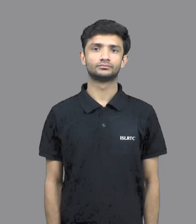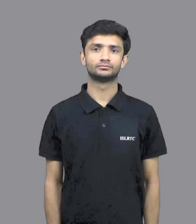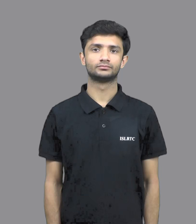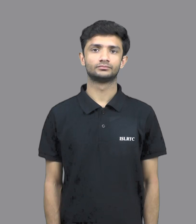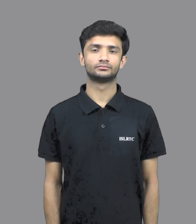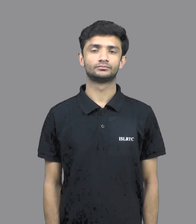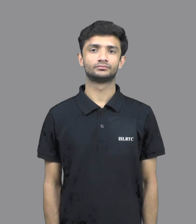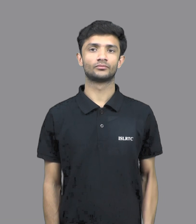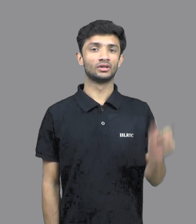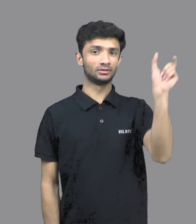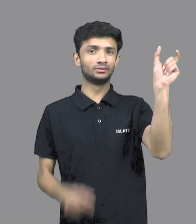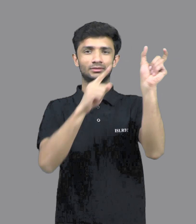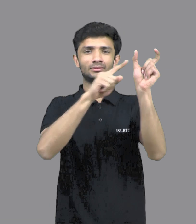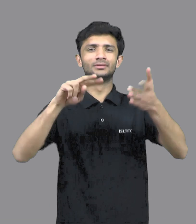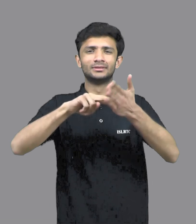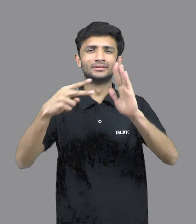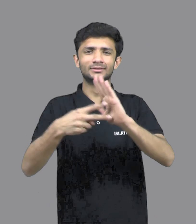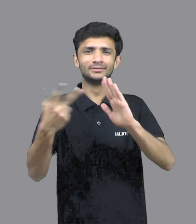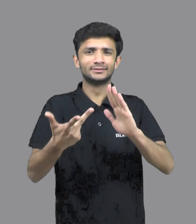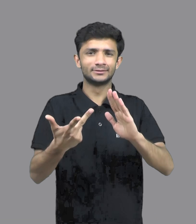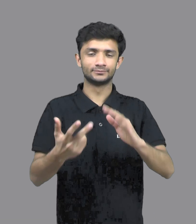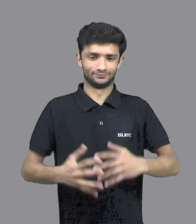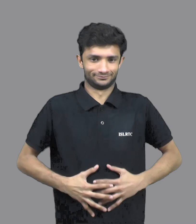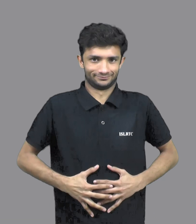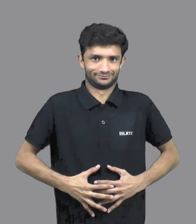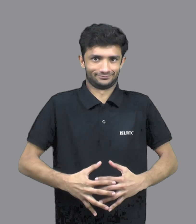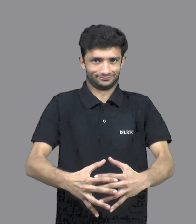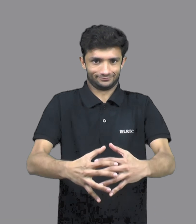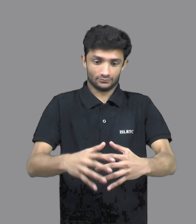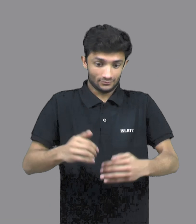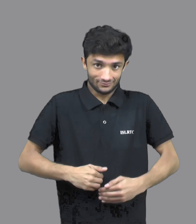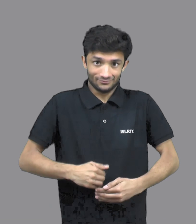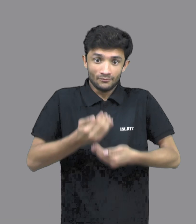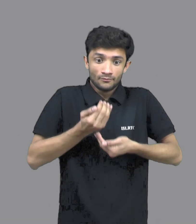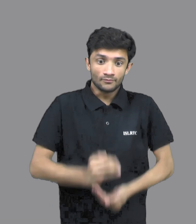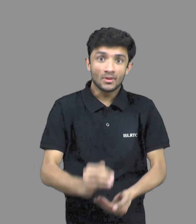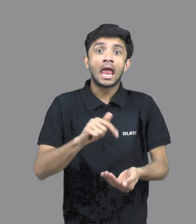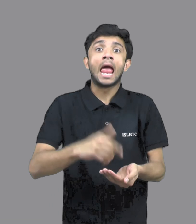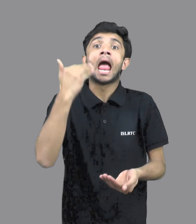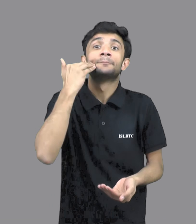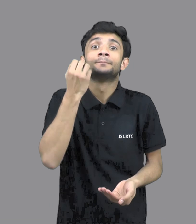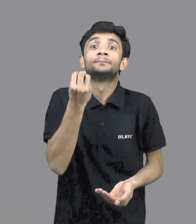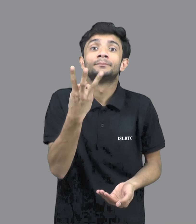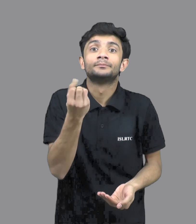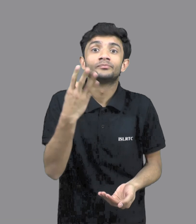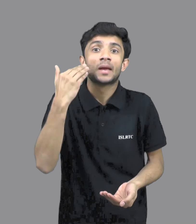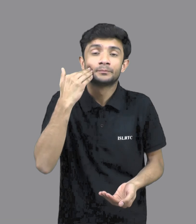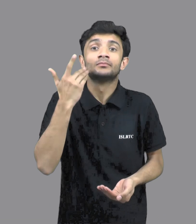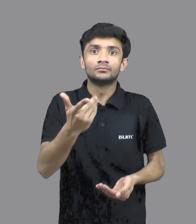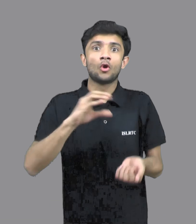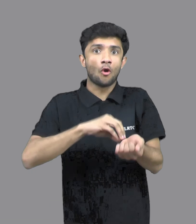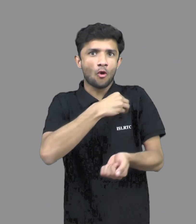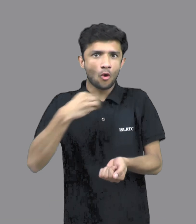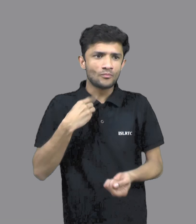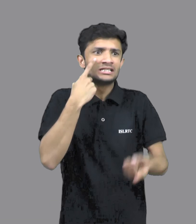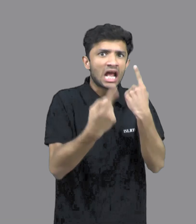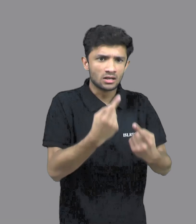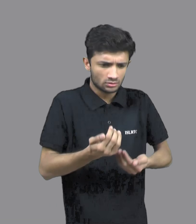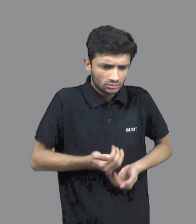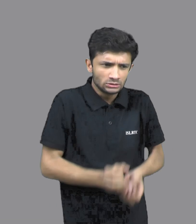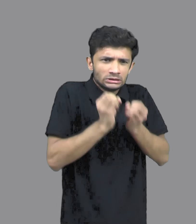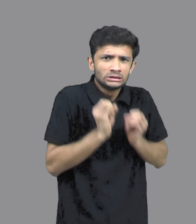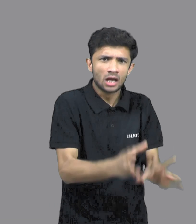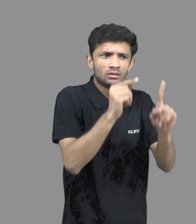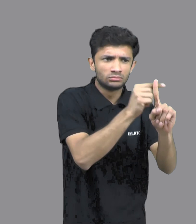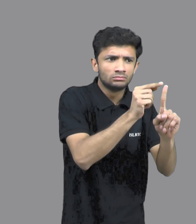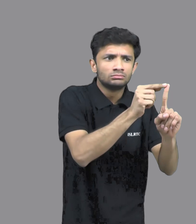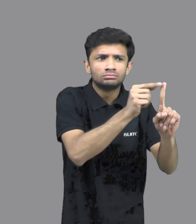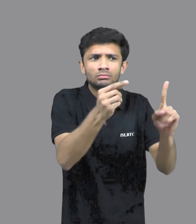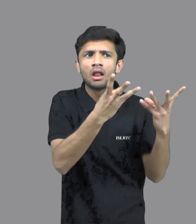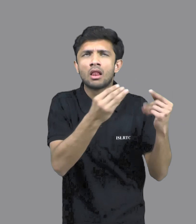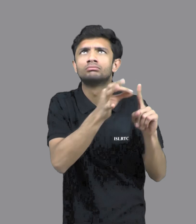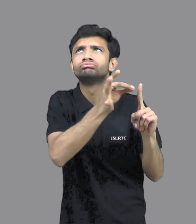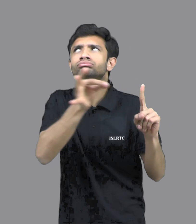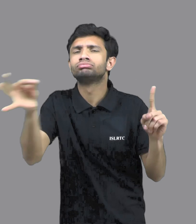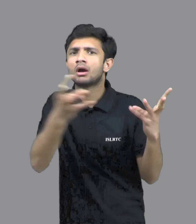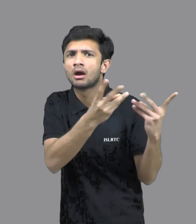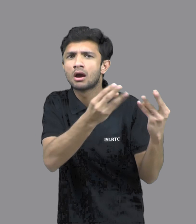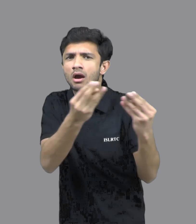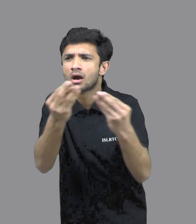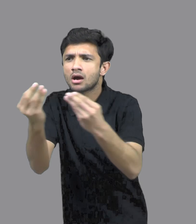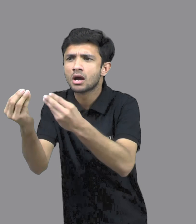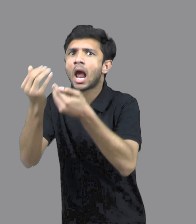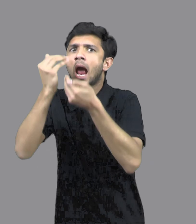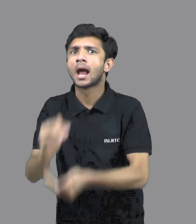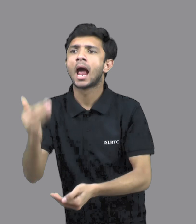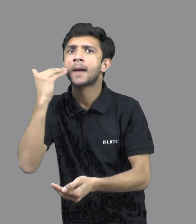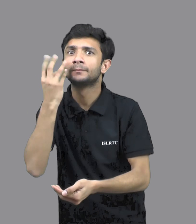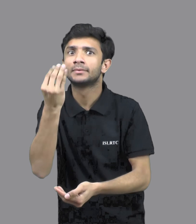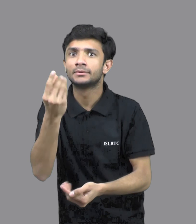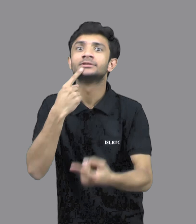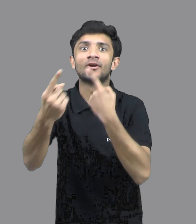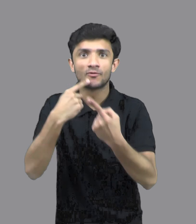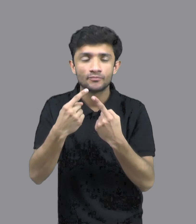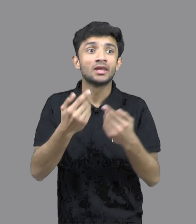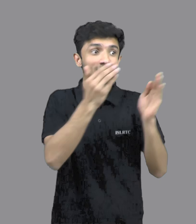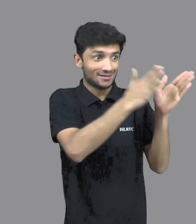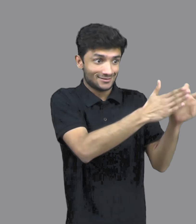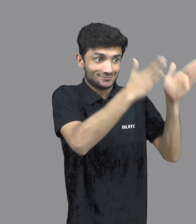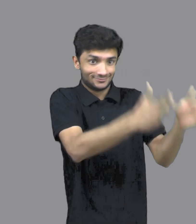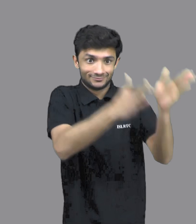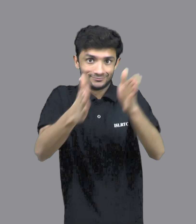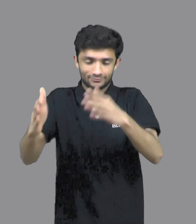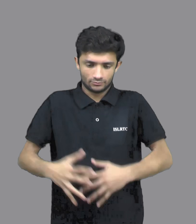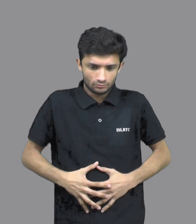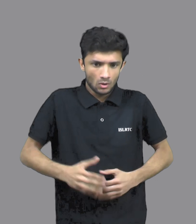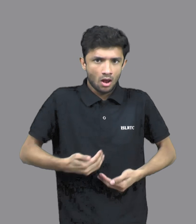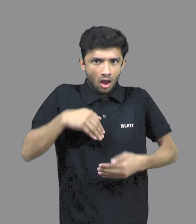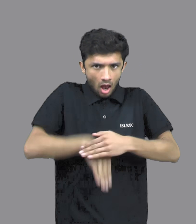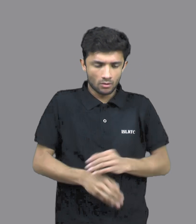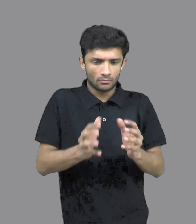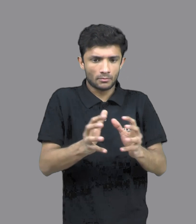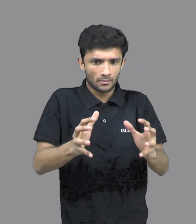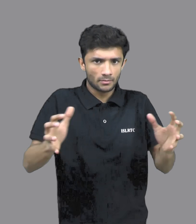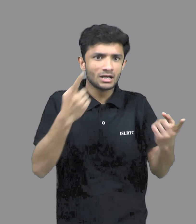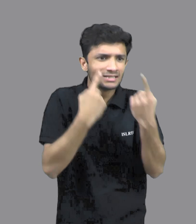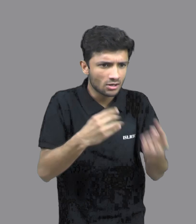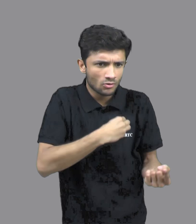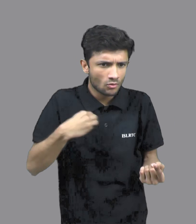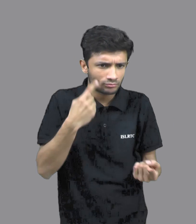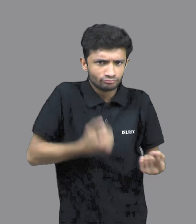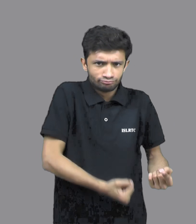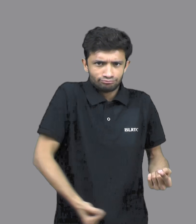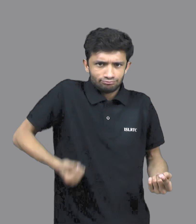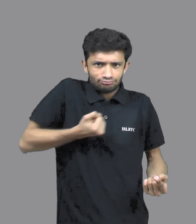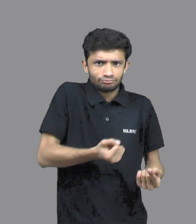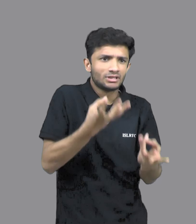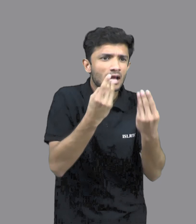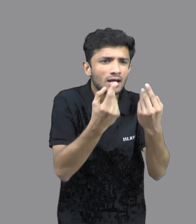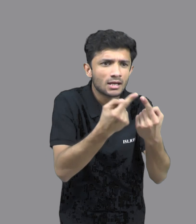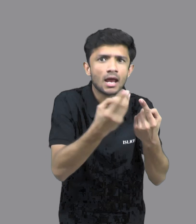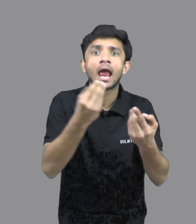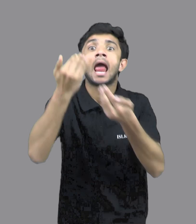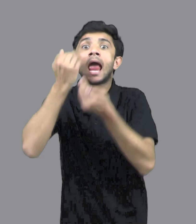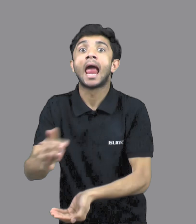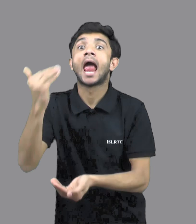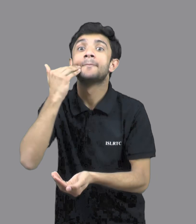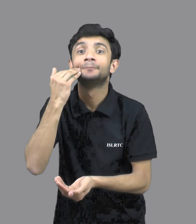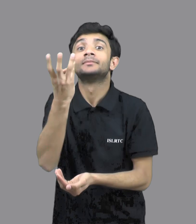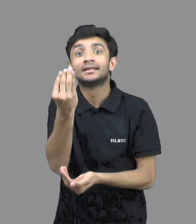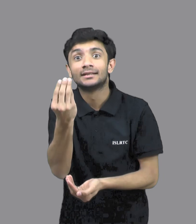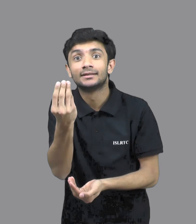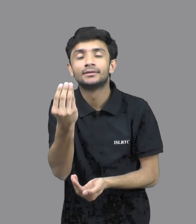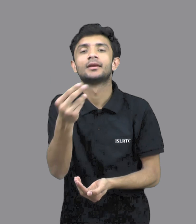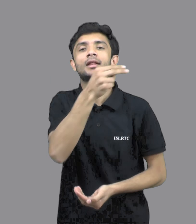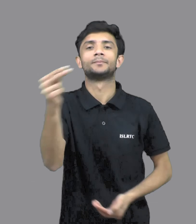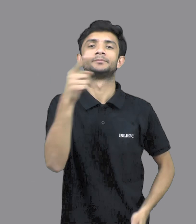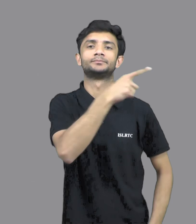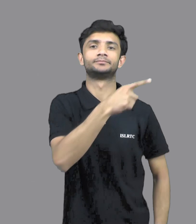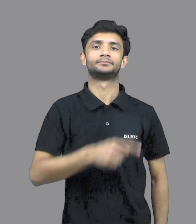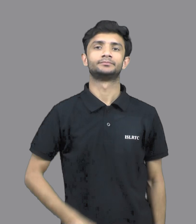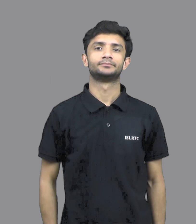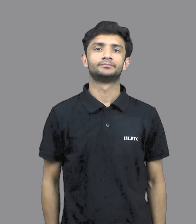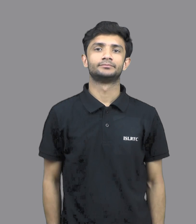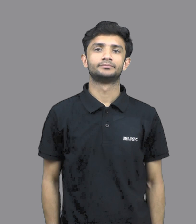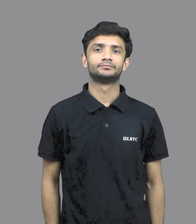Estimated Delivery Date Or Due Date